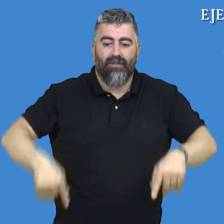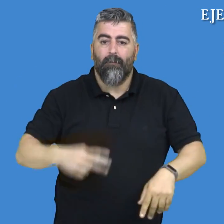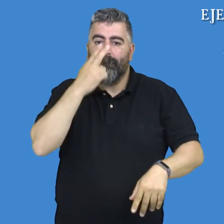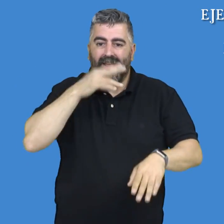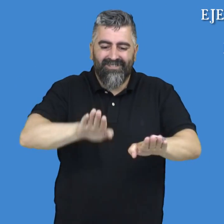pie